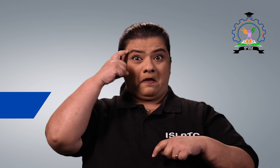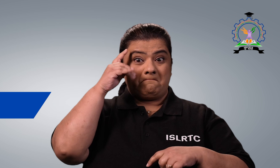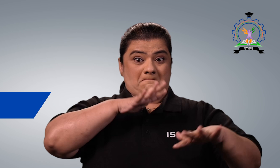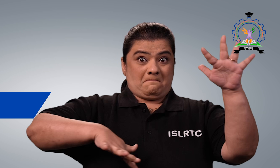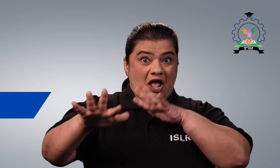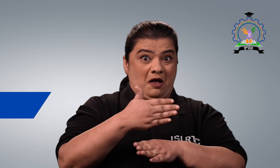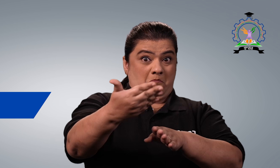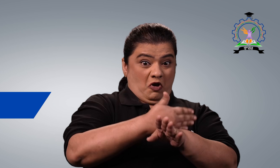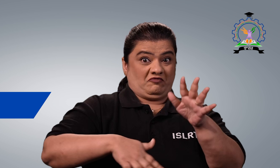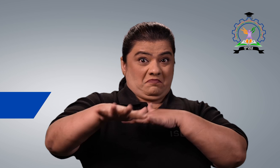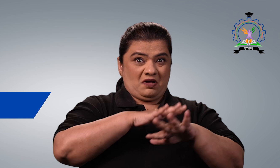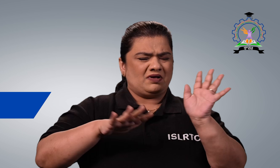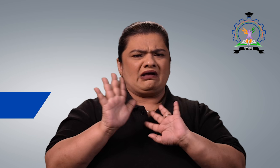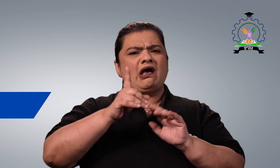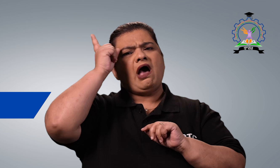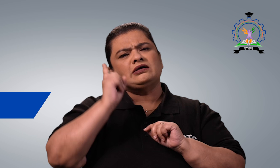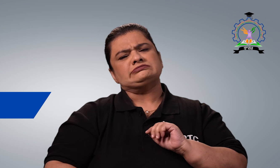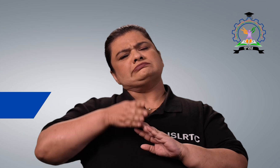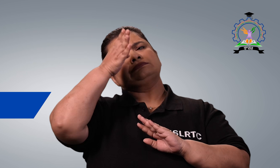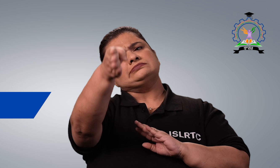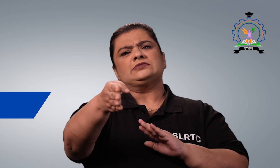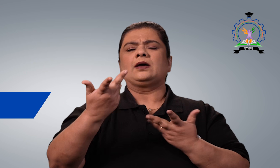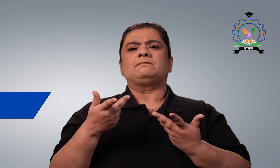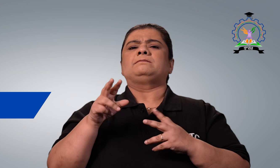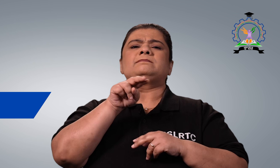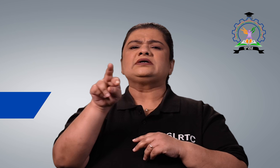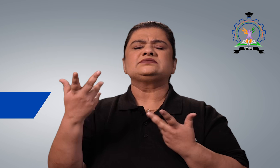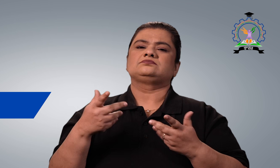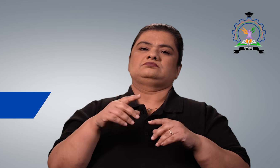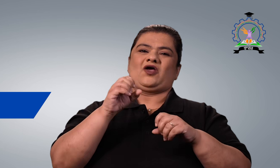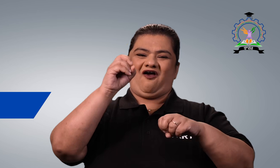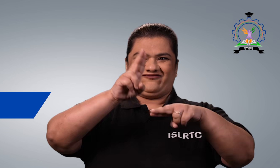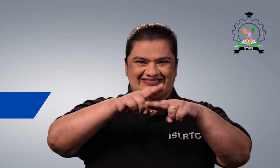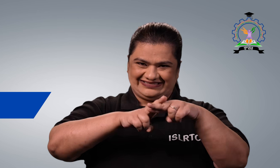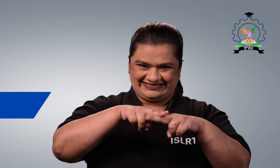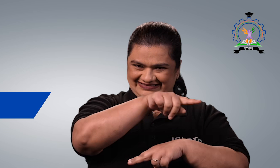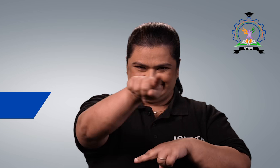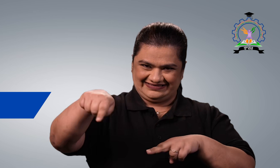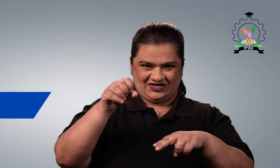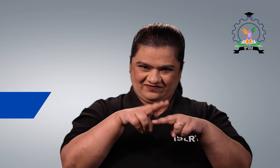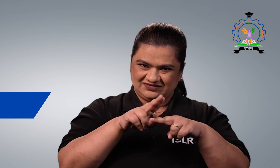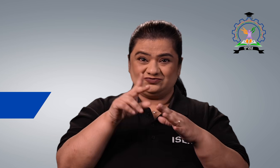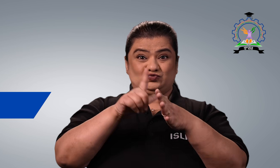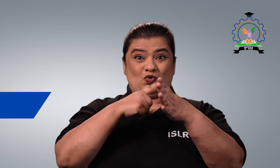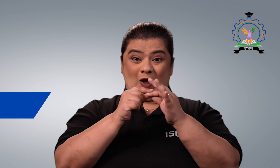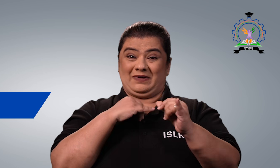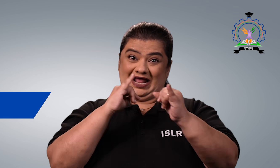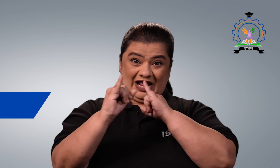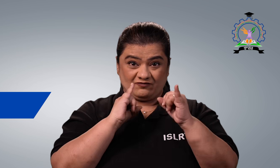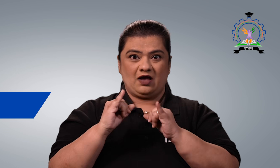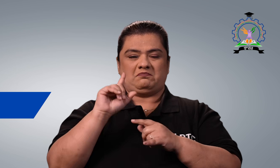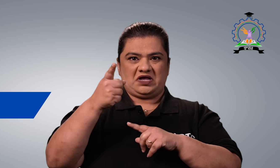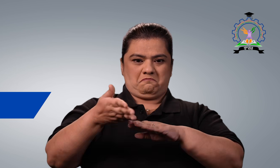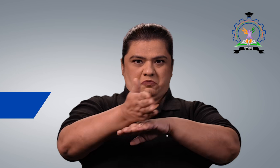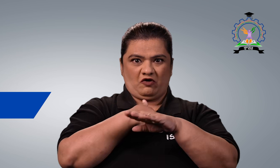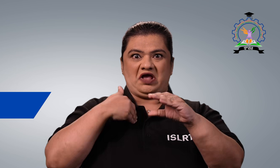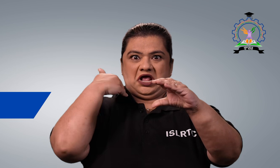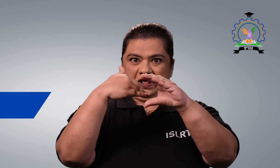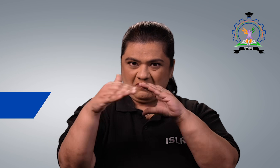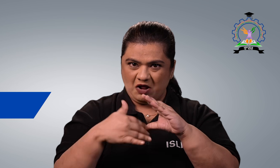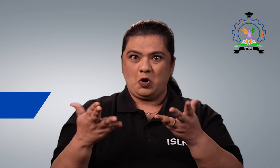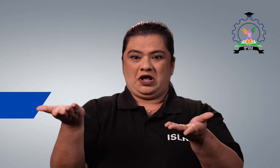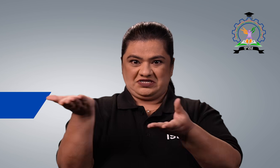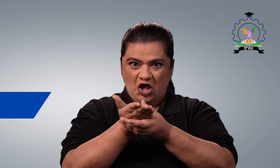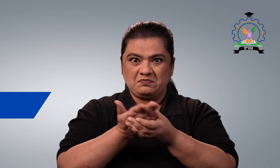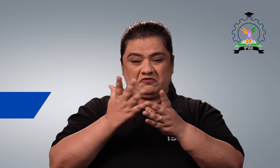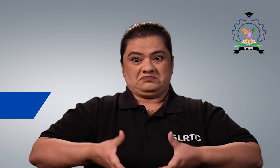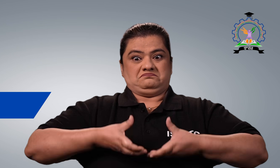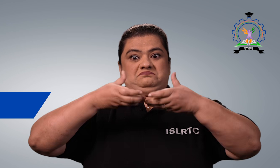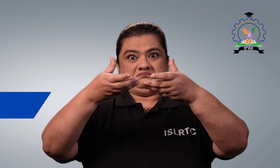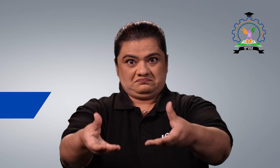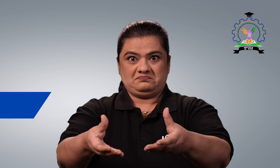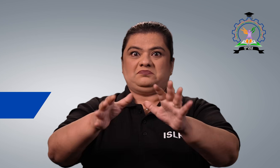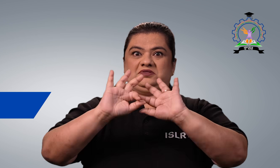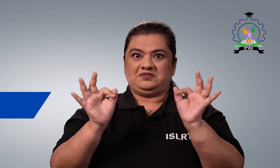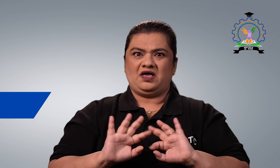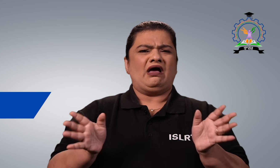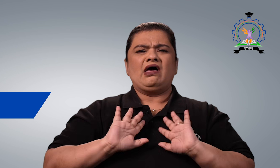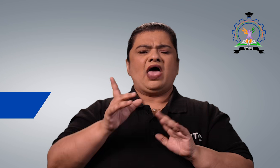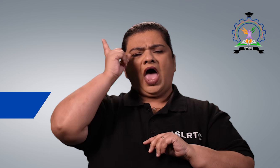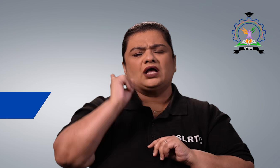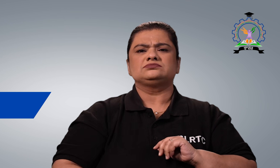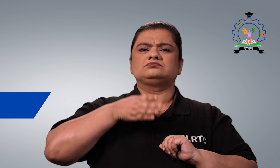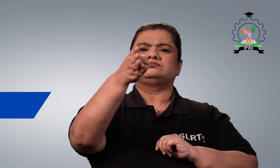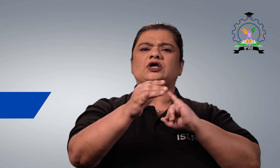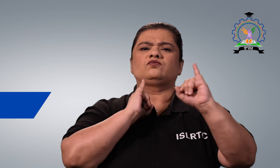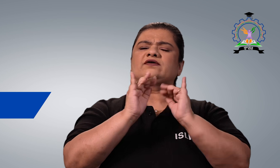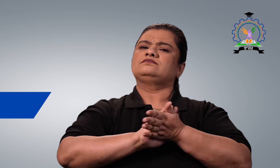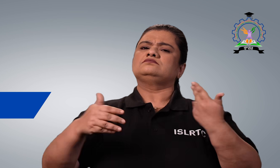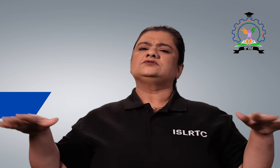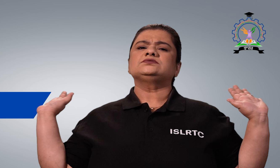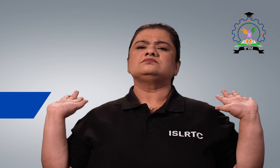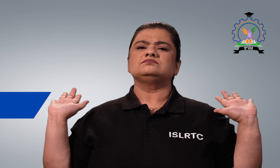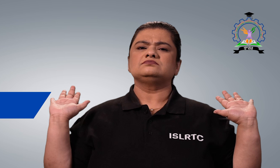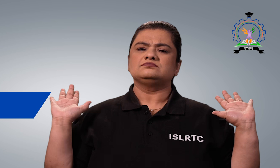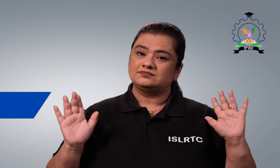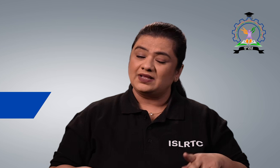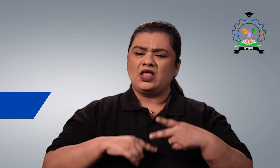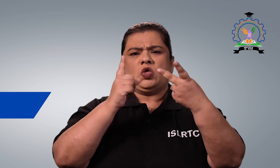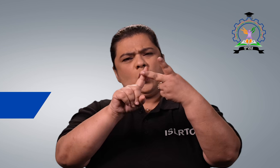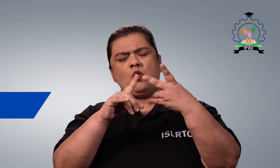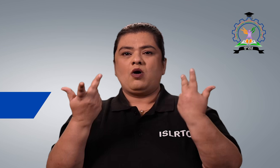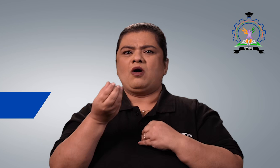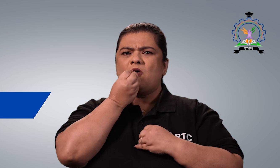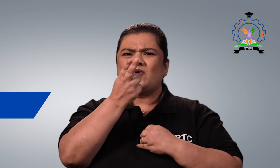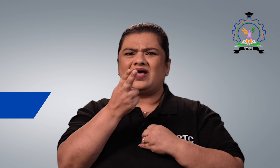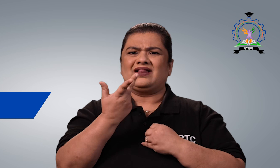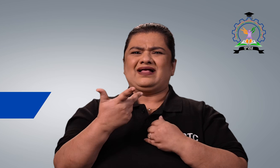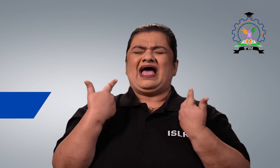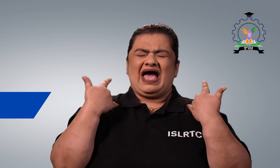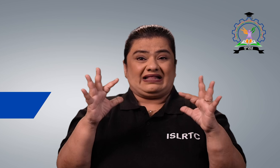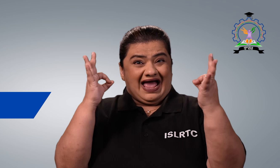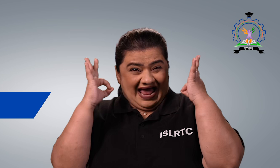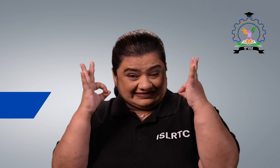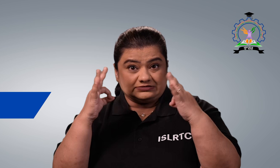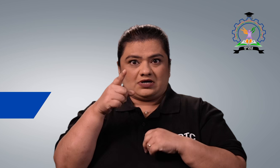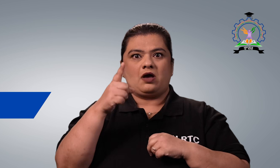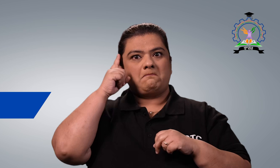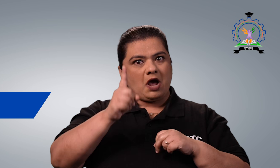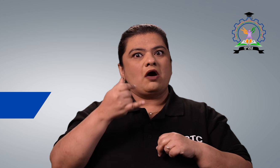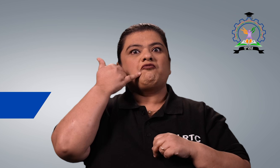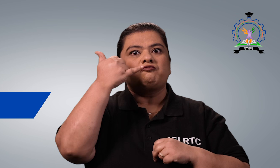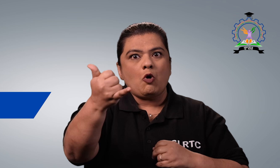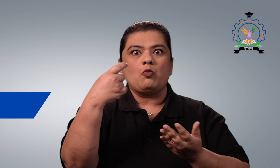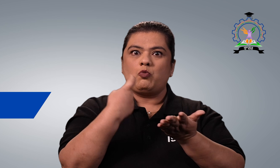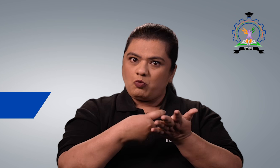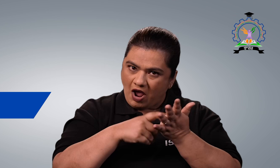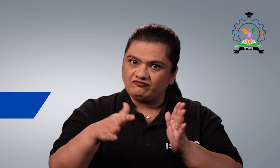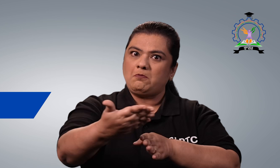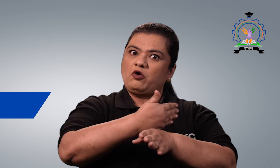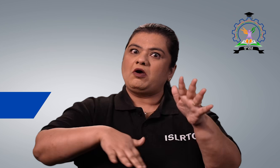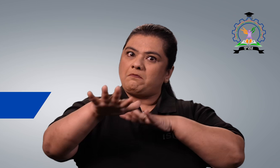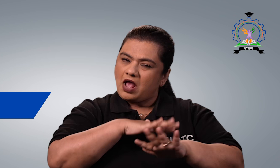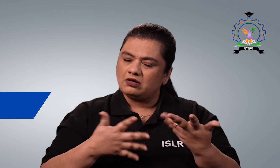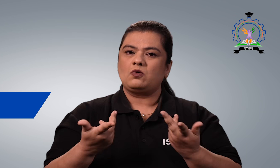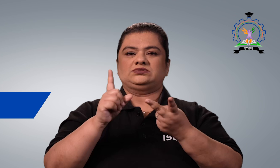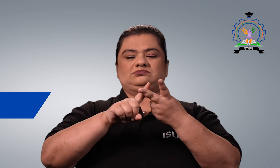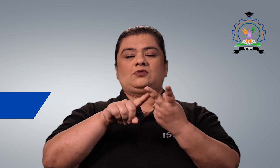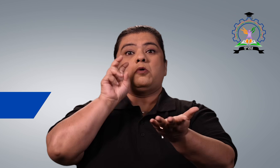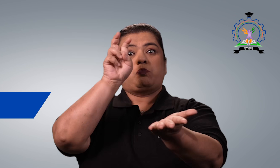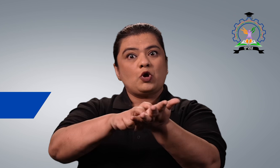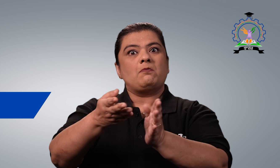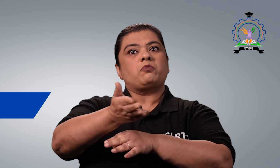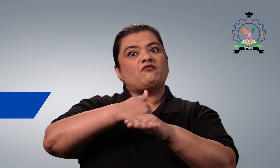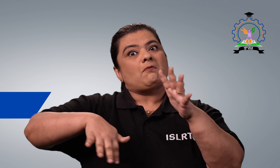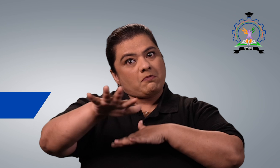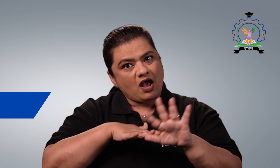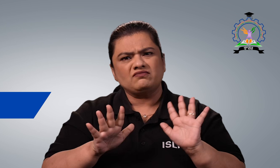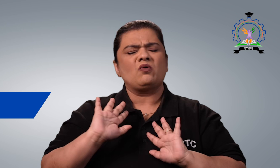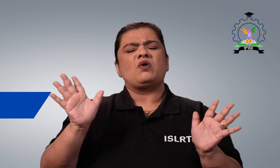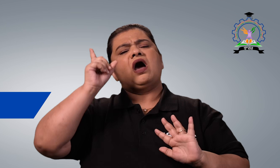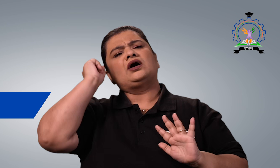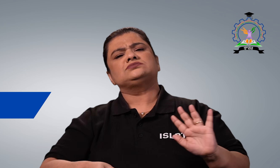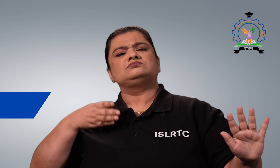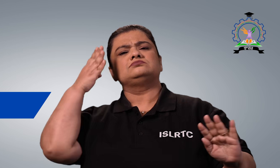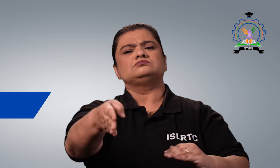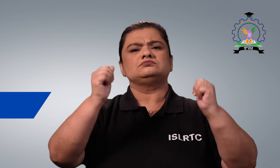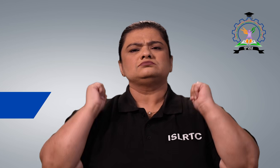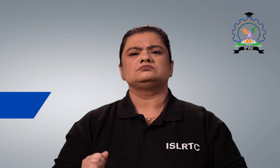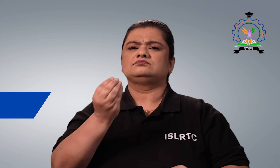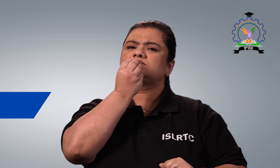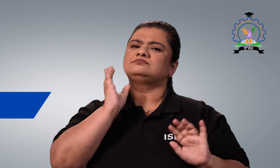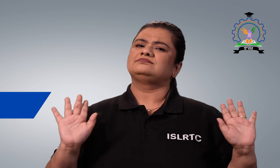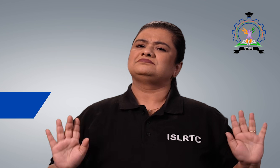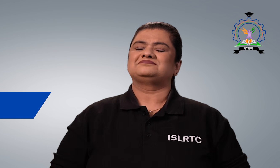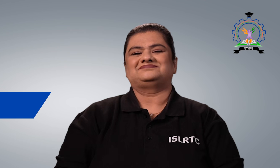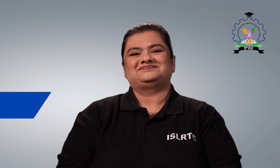When someone goes somewhere without prior planning or appointment. A walk-in interview is where candidates can show up without a prior appointment or submitting documents in advance. Another example of a walk-in is arriving at a luxurious restaurant where prior reservations are required, without having made a booking.